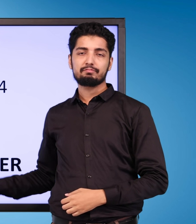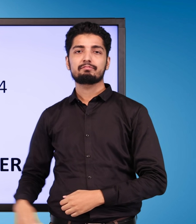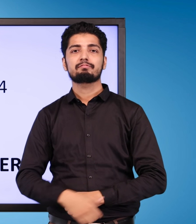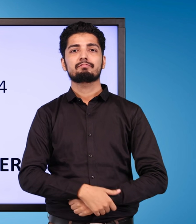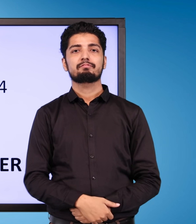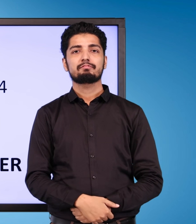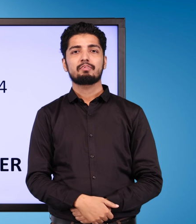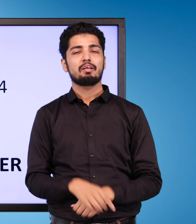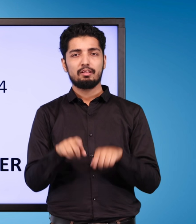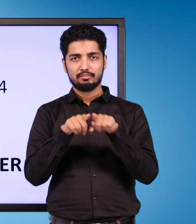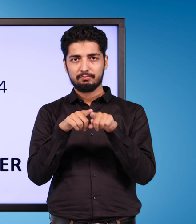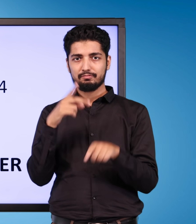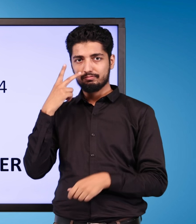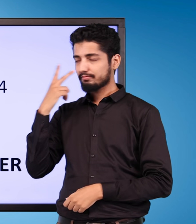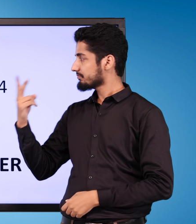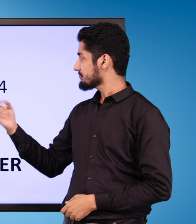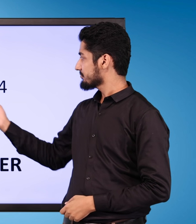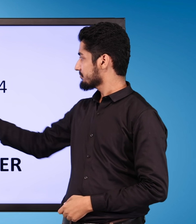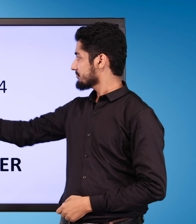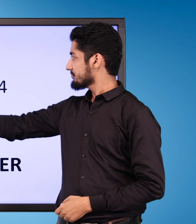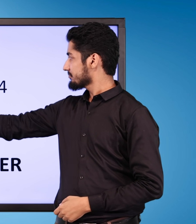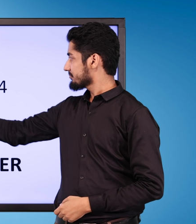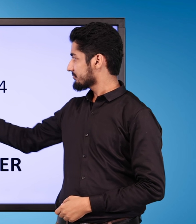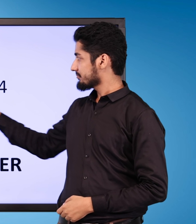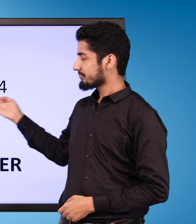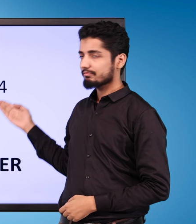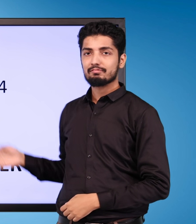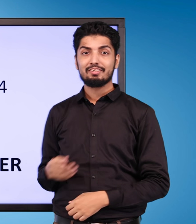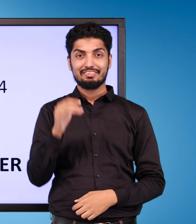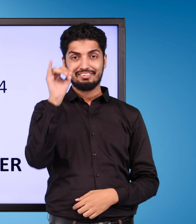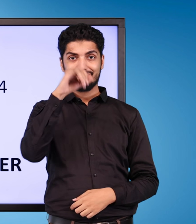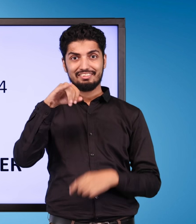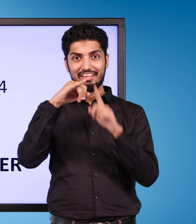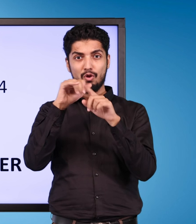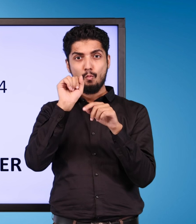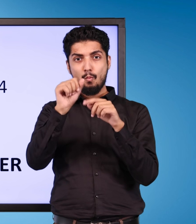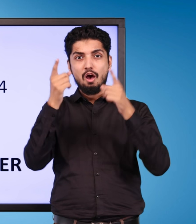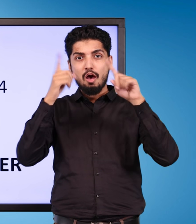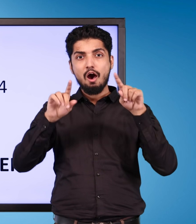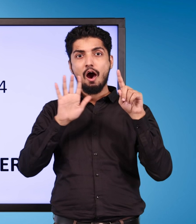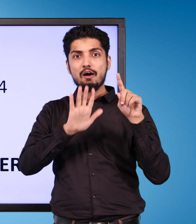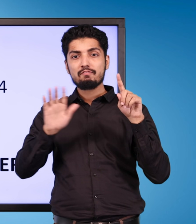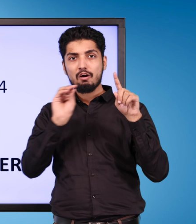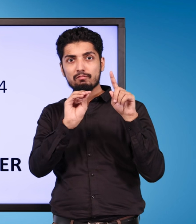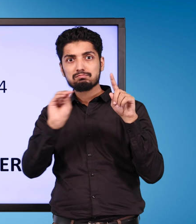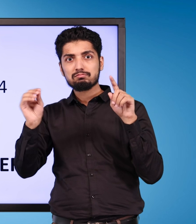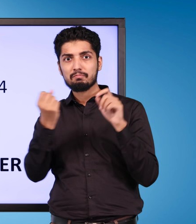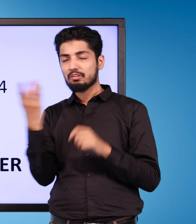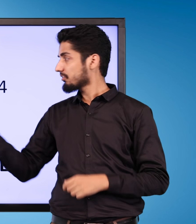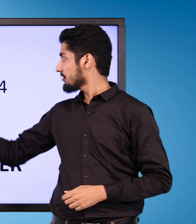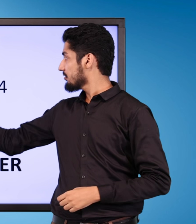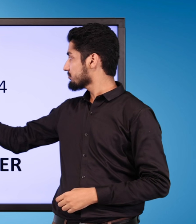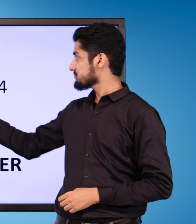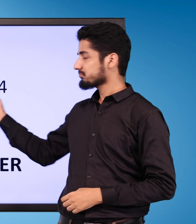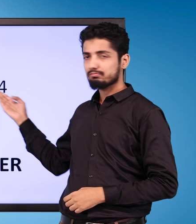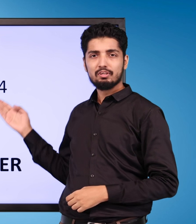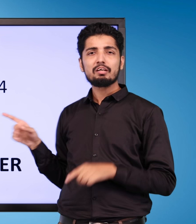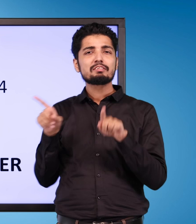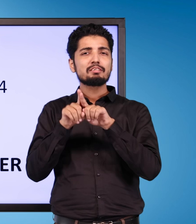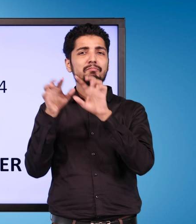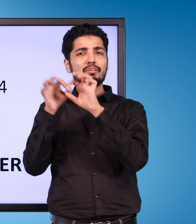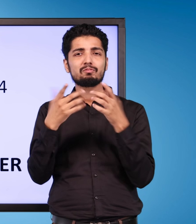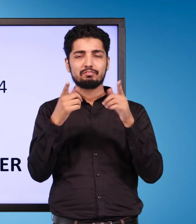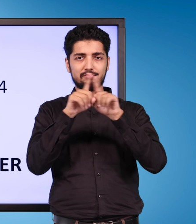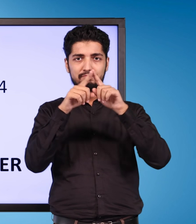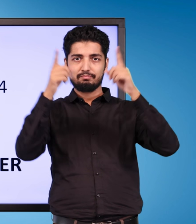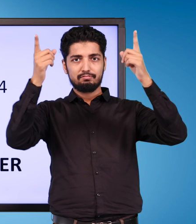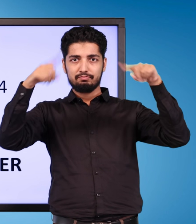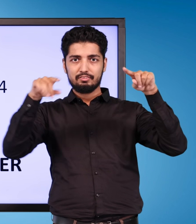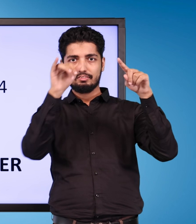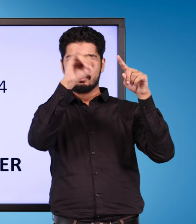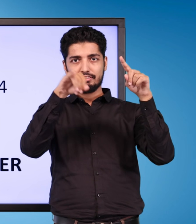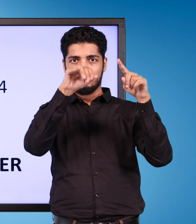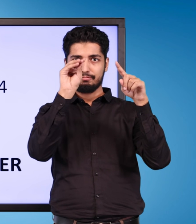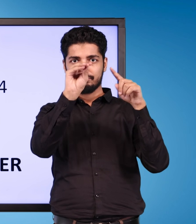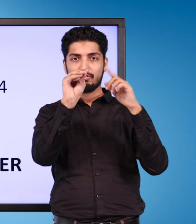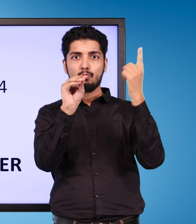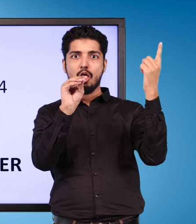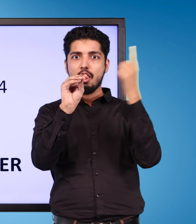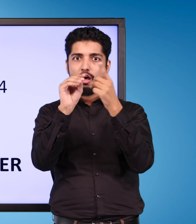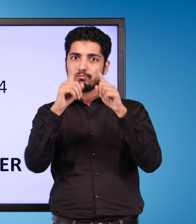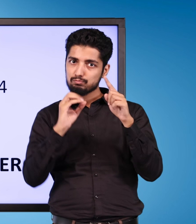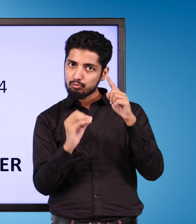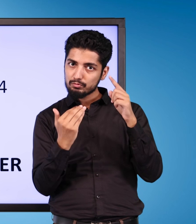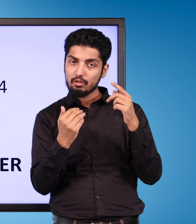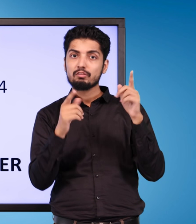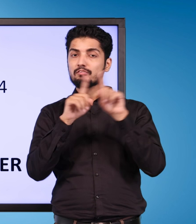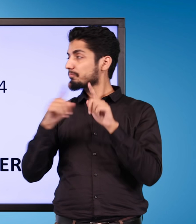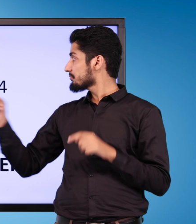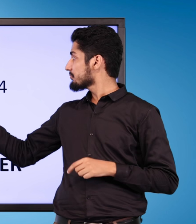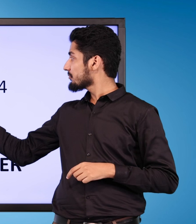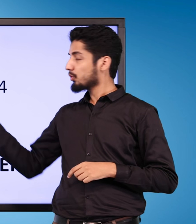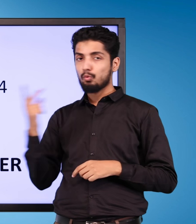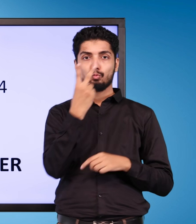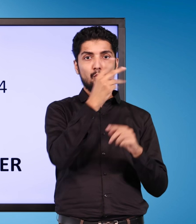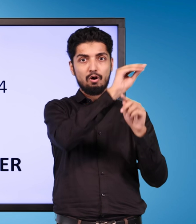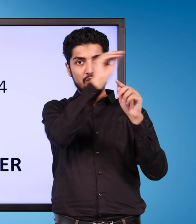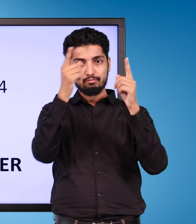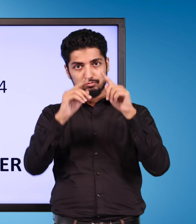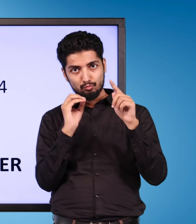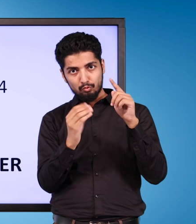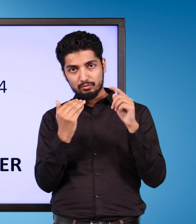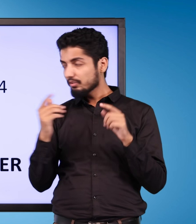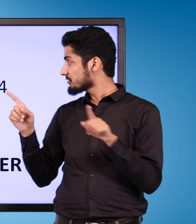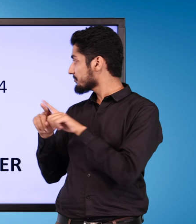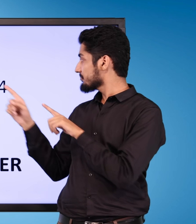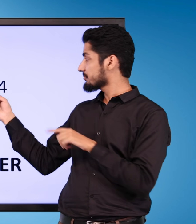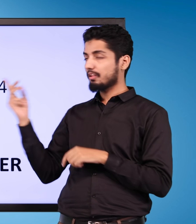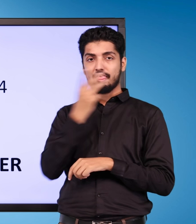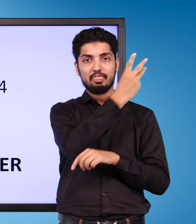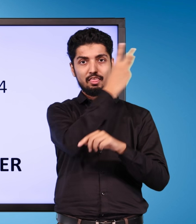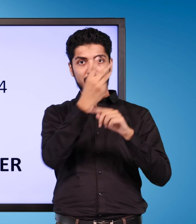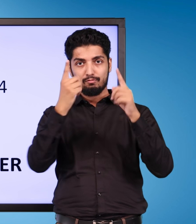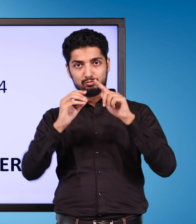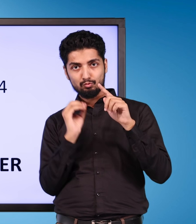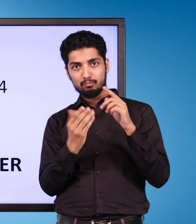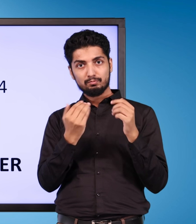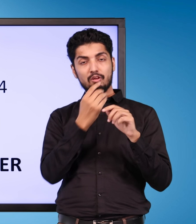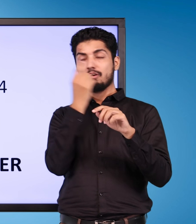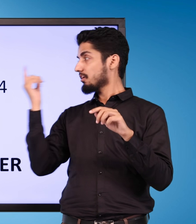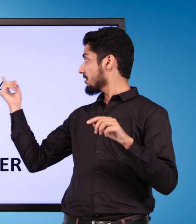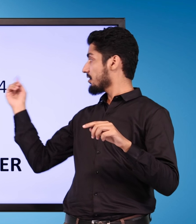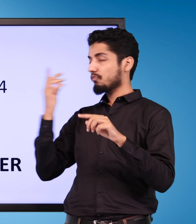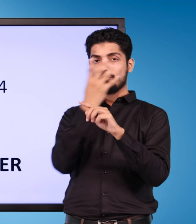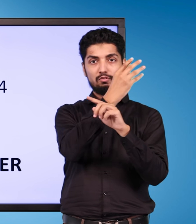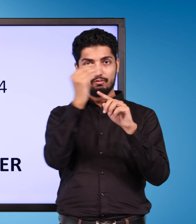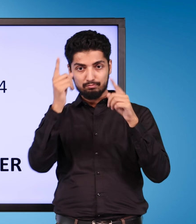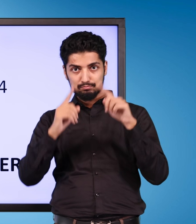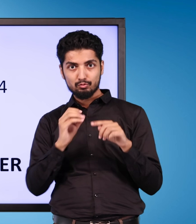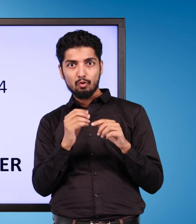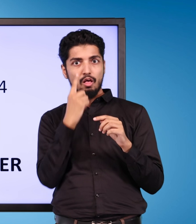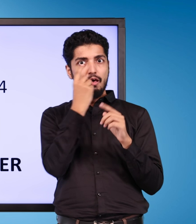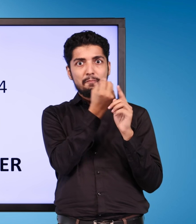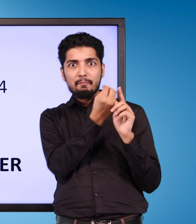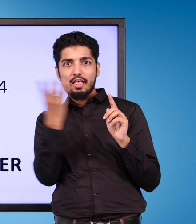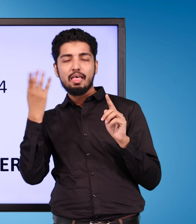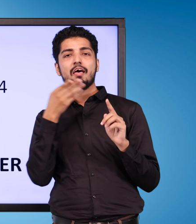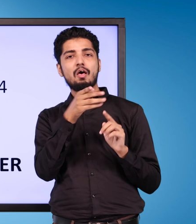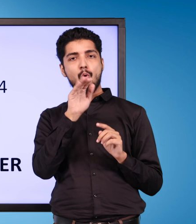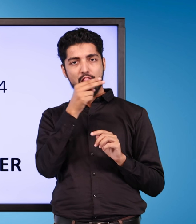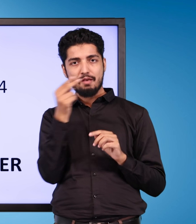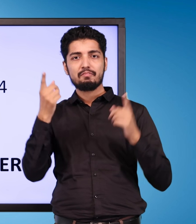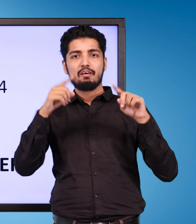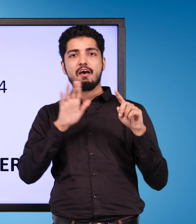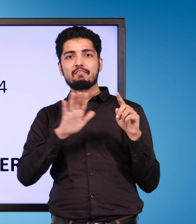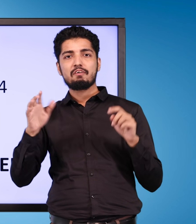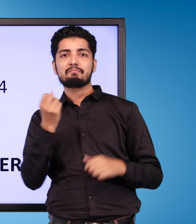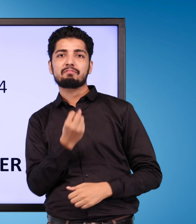For example, the number 6 has factors 1, 2, 3 and 6 1, 2, 3 and 6 1, 2, 3 and 6